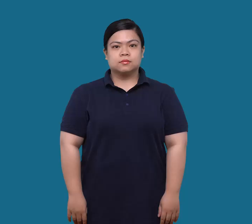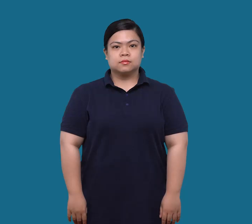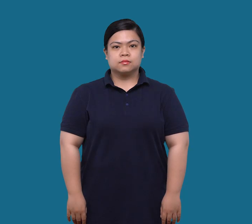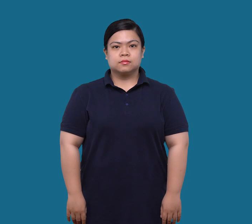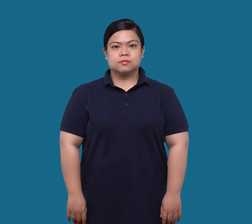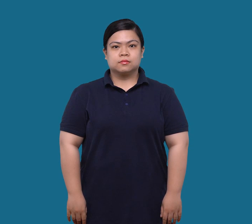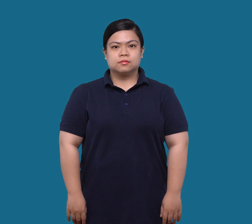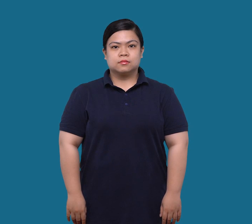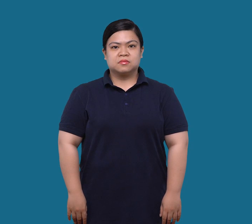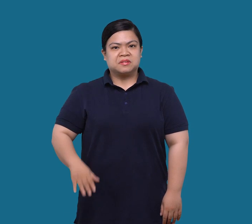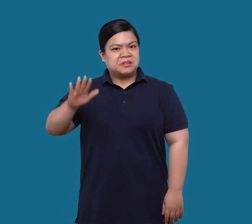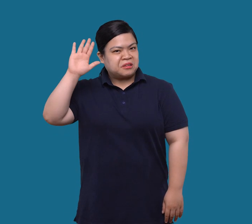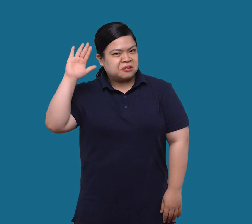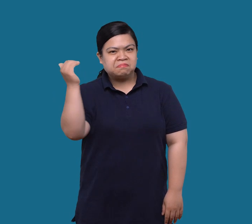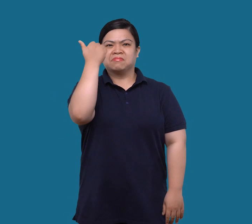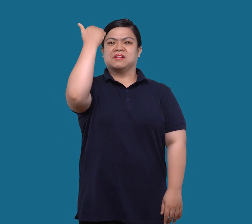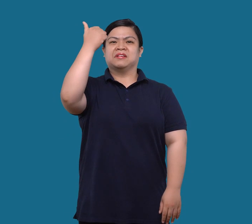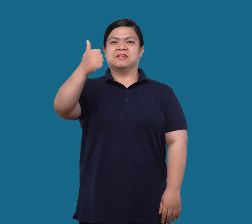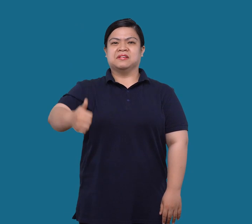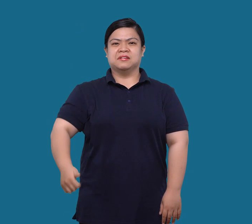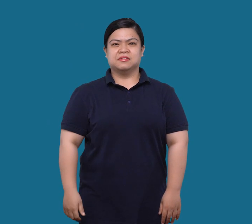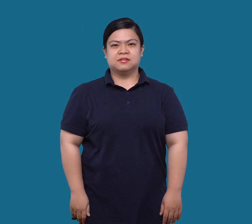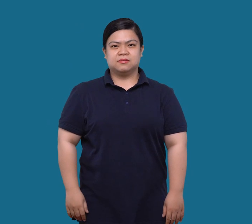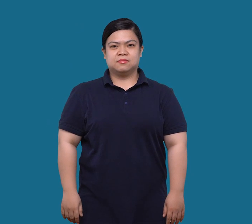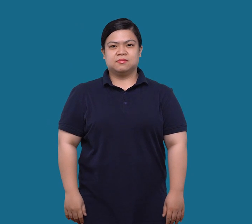làm được